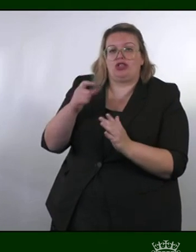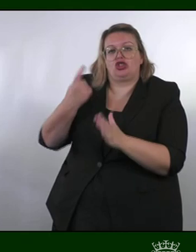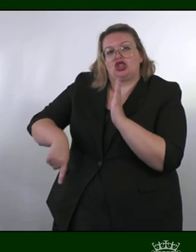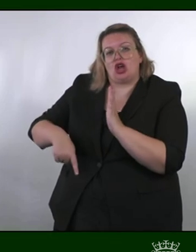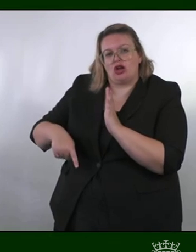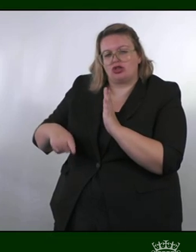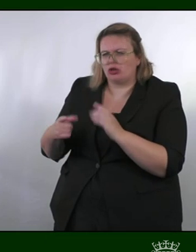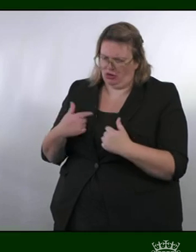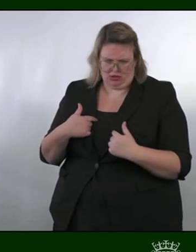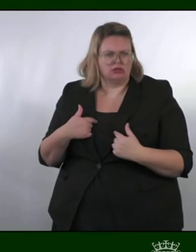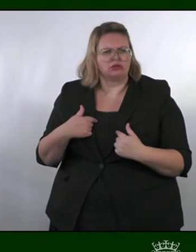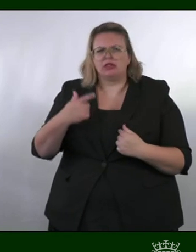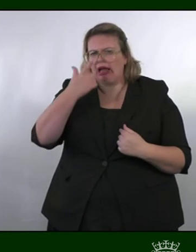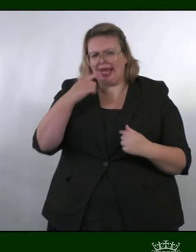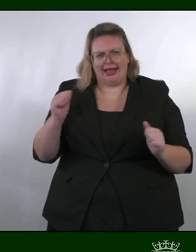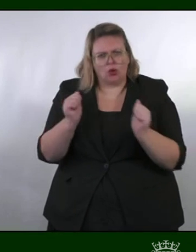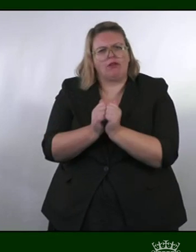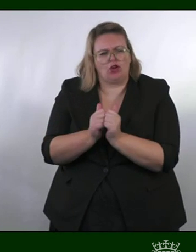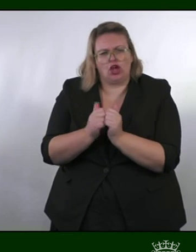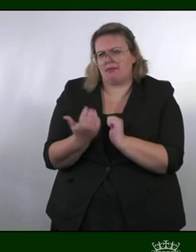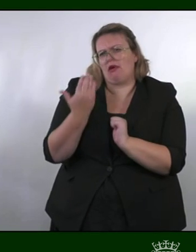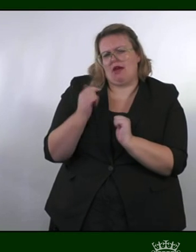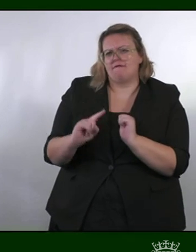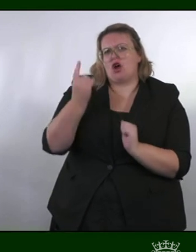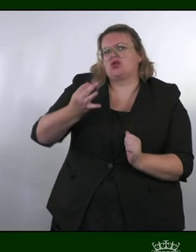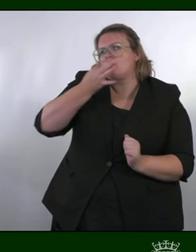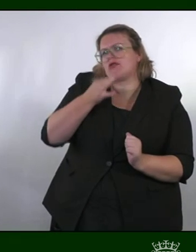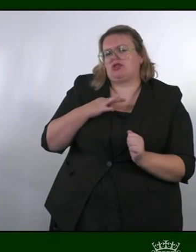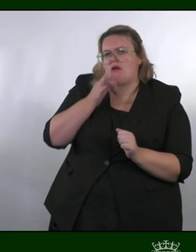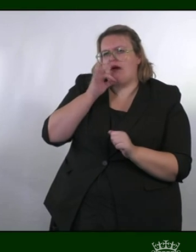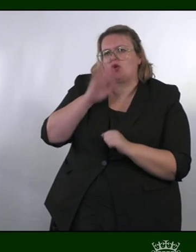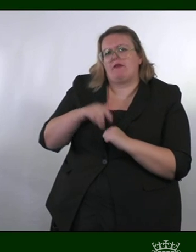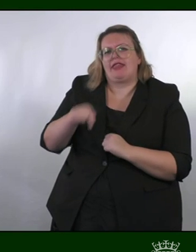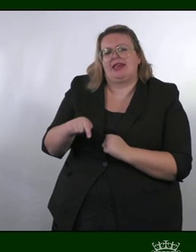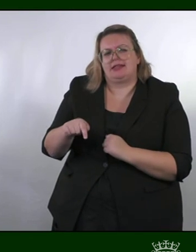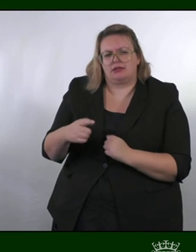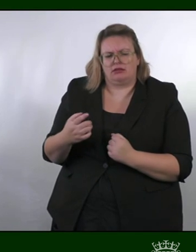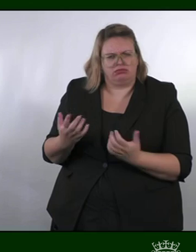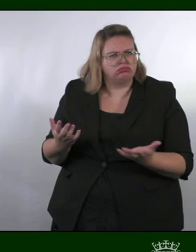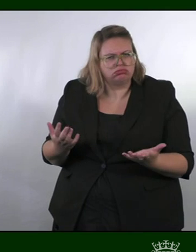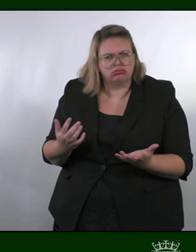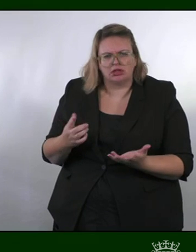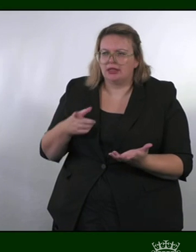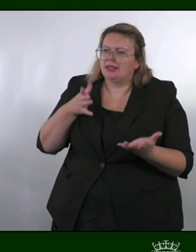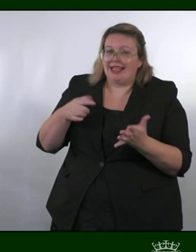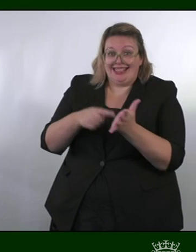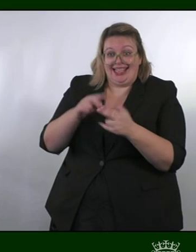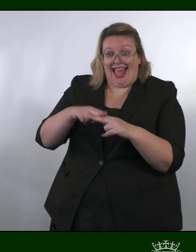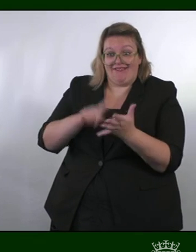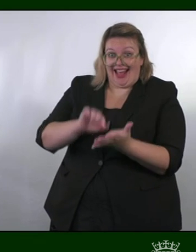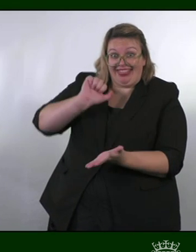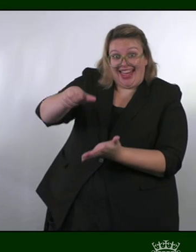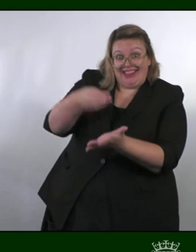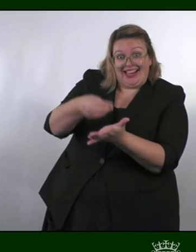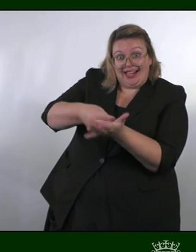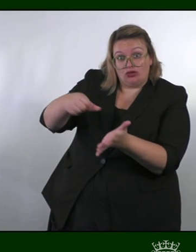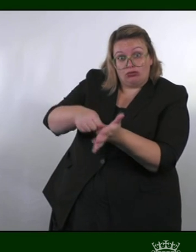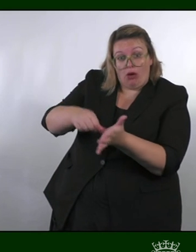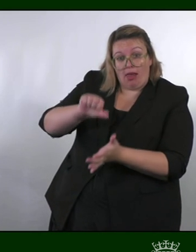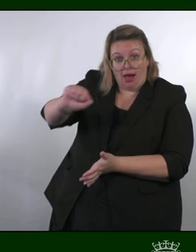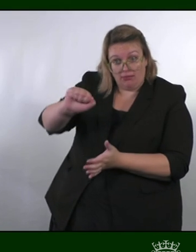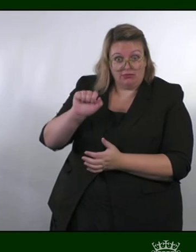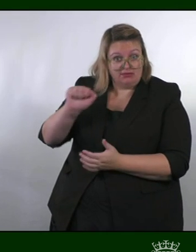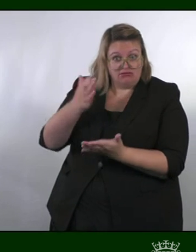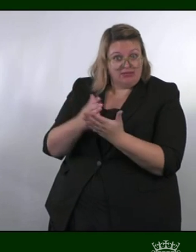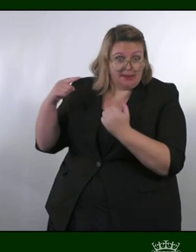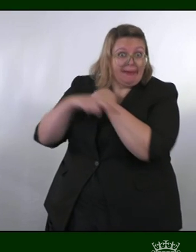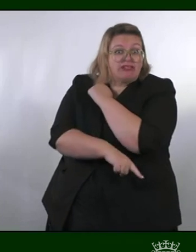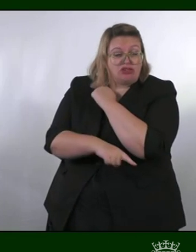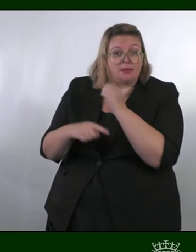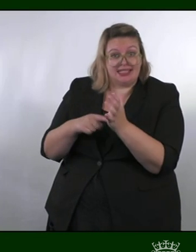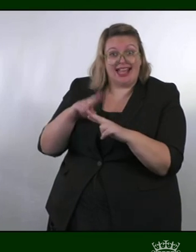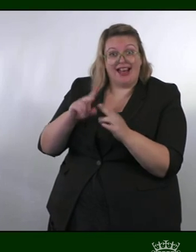What I can certainly confirm, as I said in my answer to the first question, is that the black hole in the finances of TfL, the bankruptcy of TfL, which,